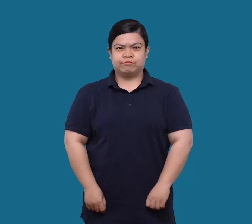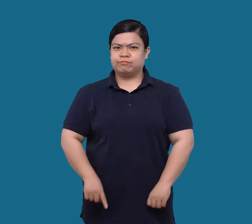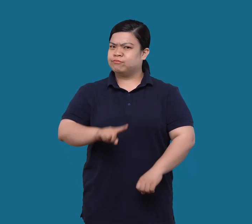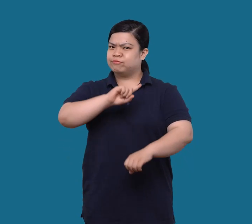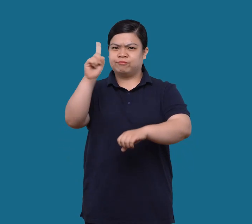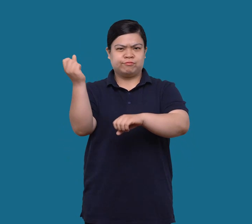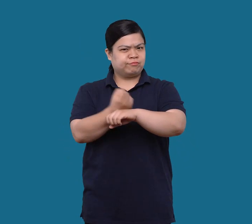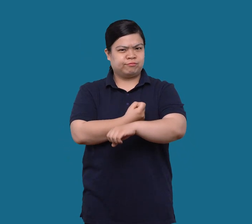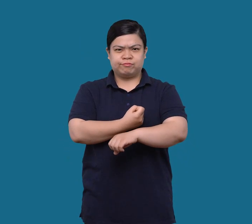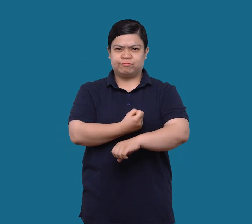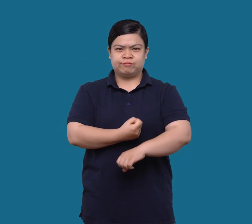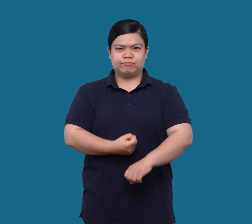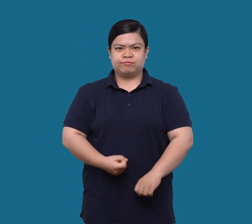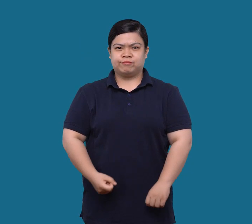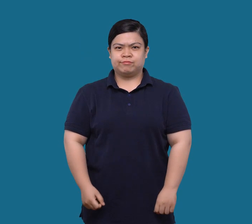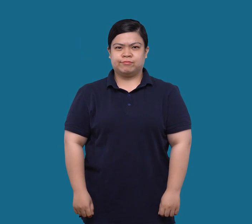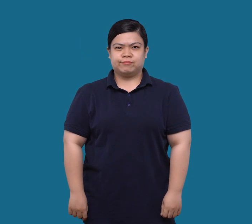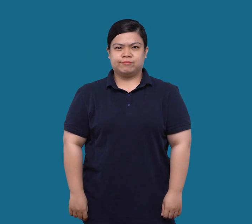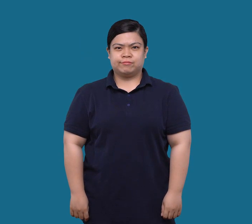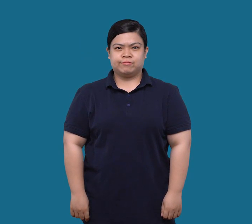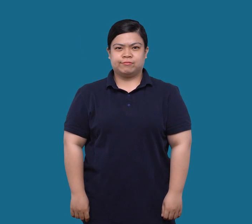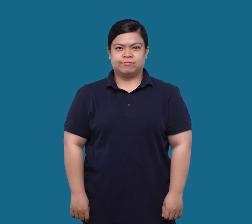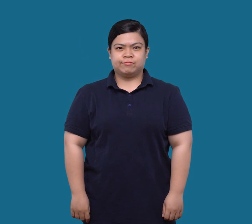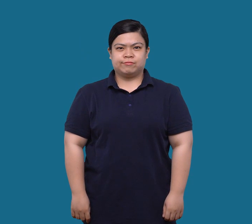không nên